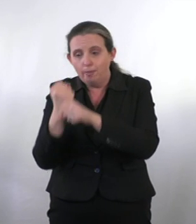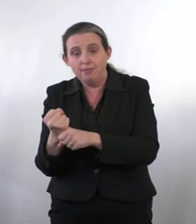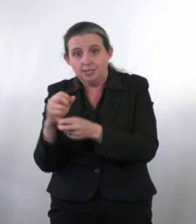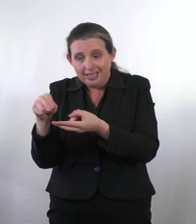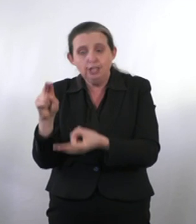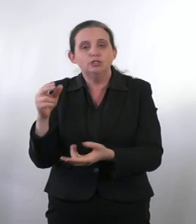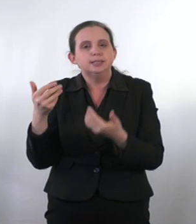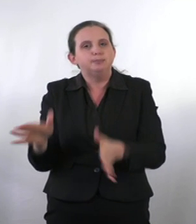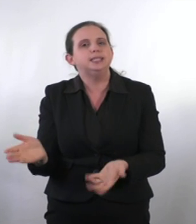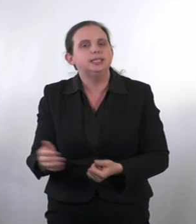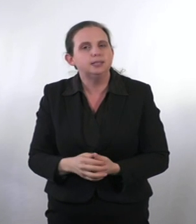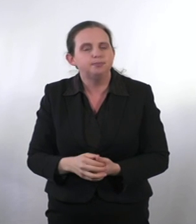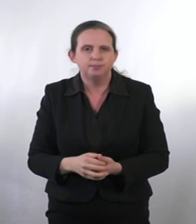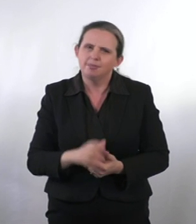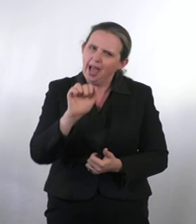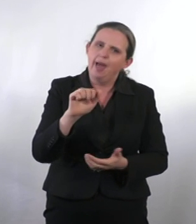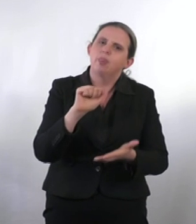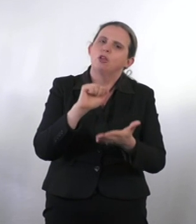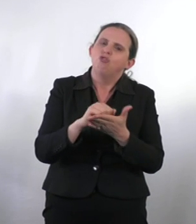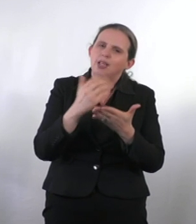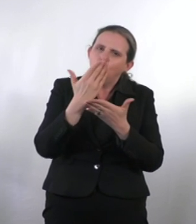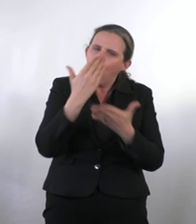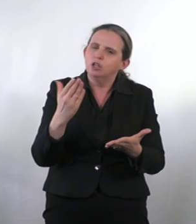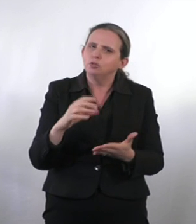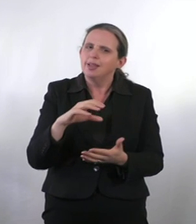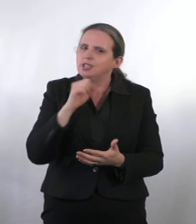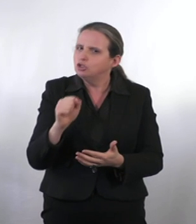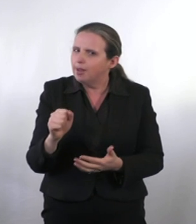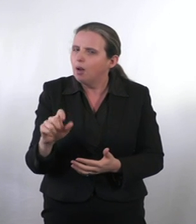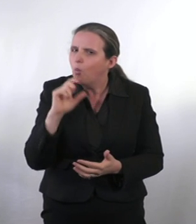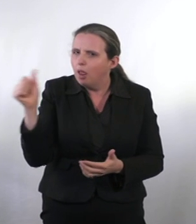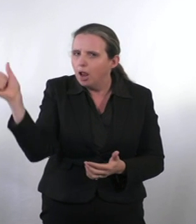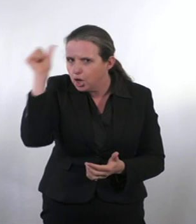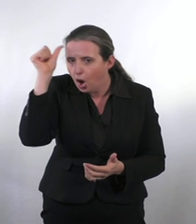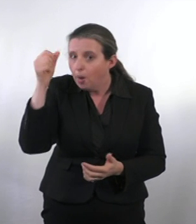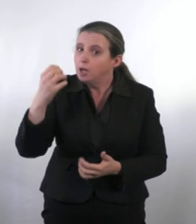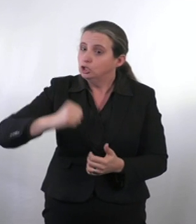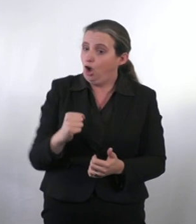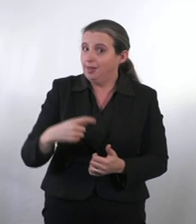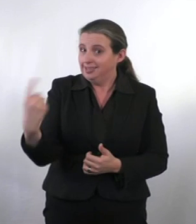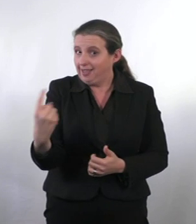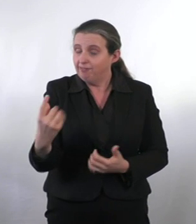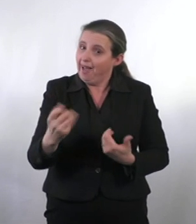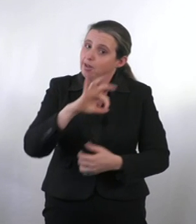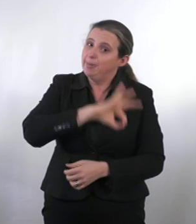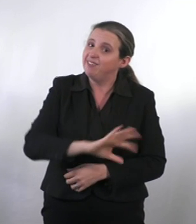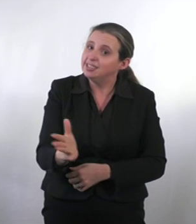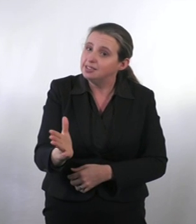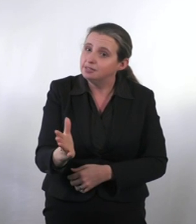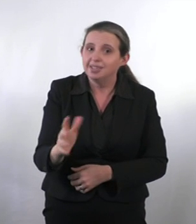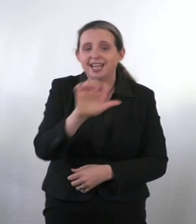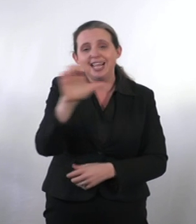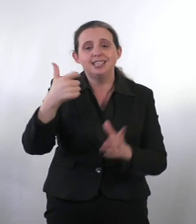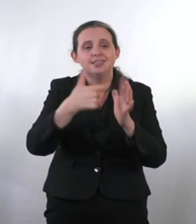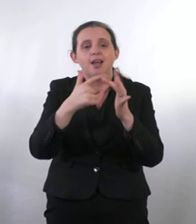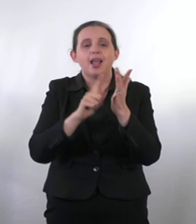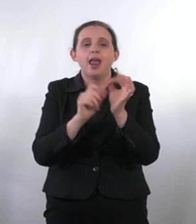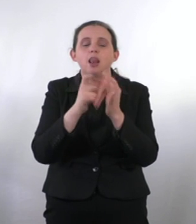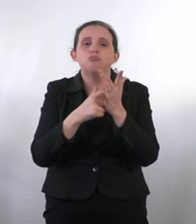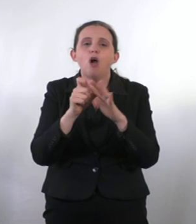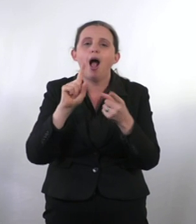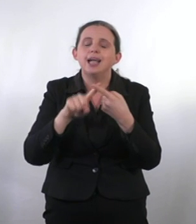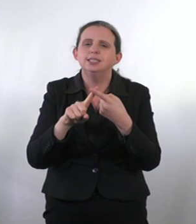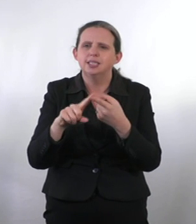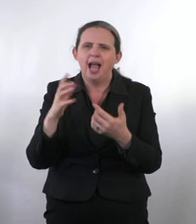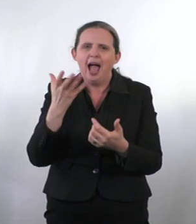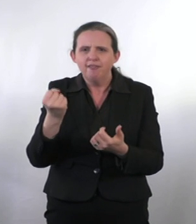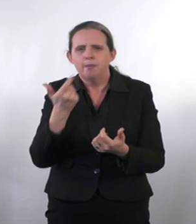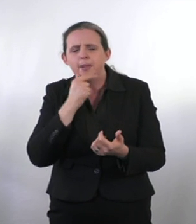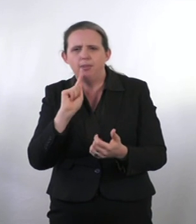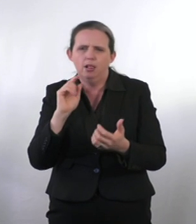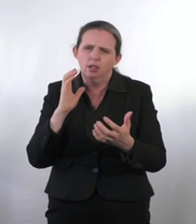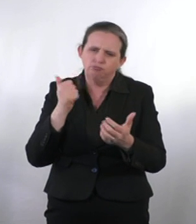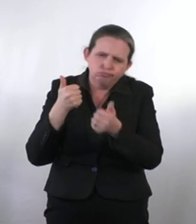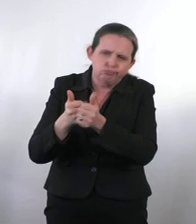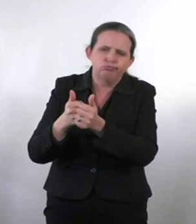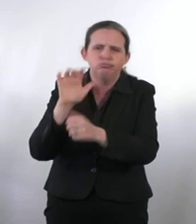By the way, as the right hon. Gentleman will know, that is also of huge benefit to Scotland, where there are people in East Kilbride who do a fantastic job in development overseas.